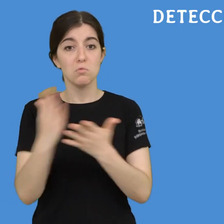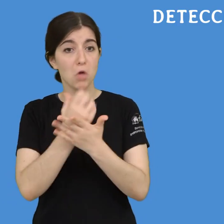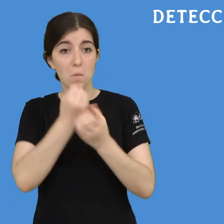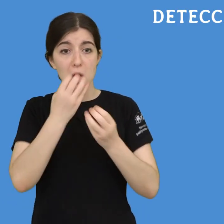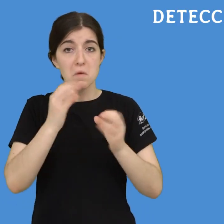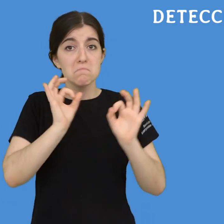bien